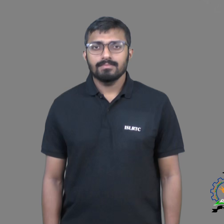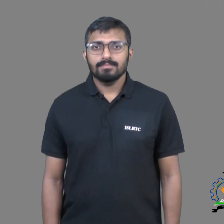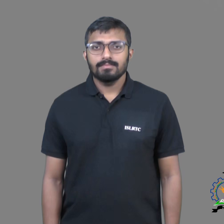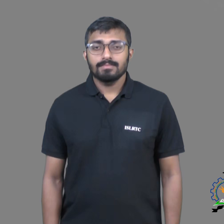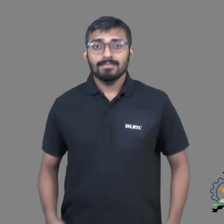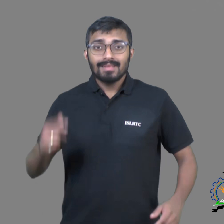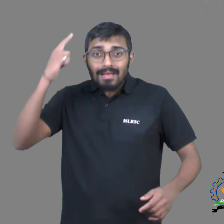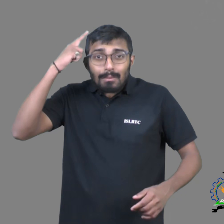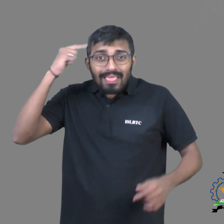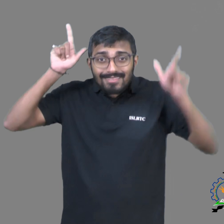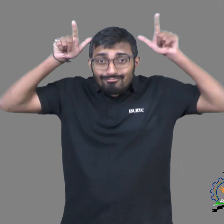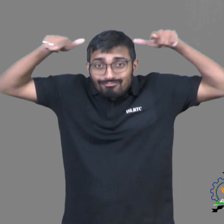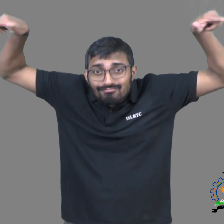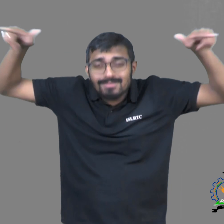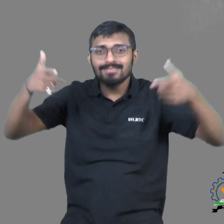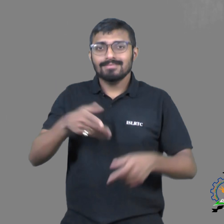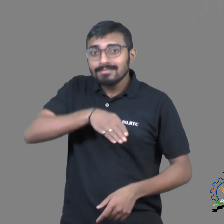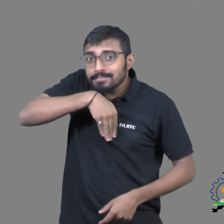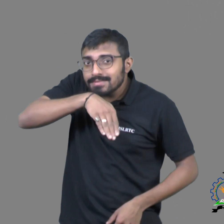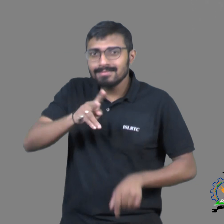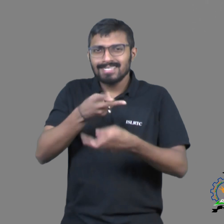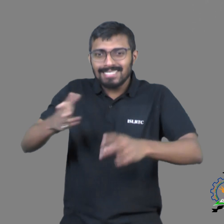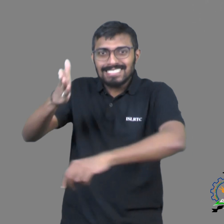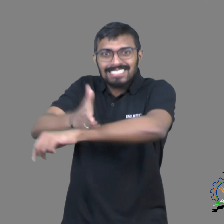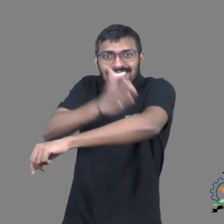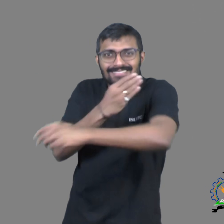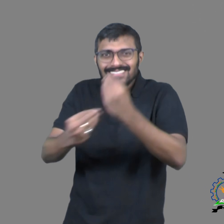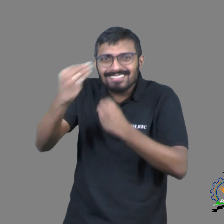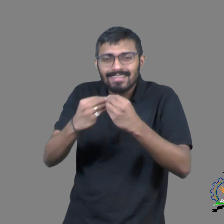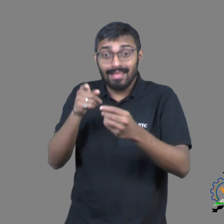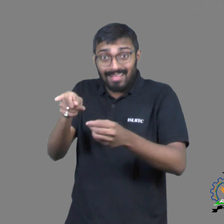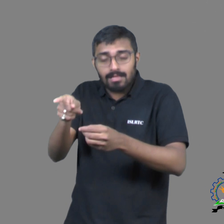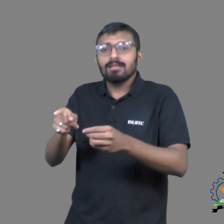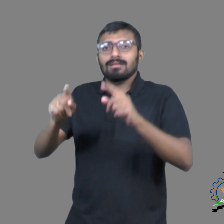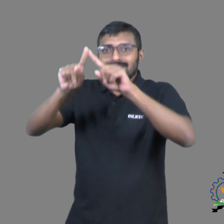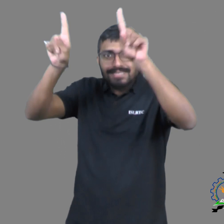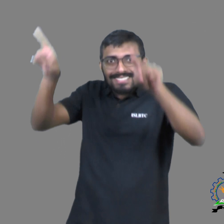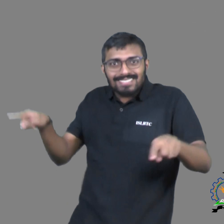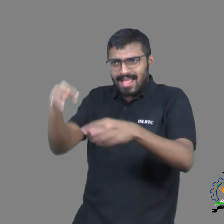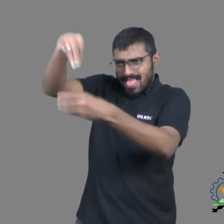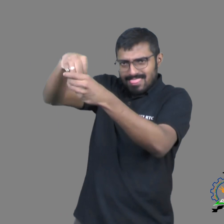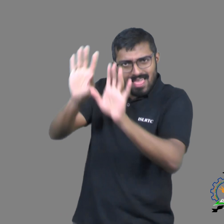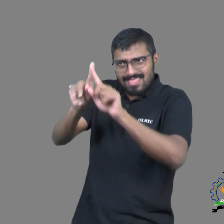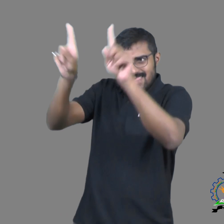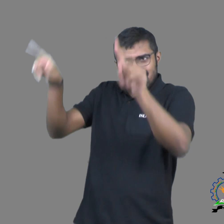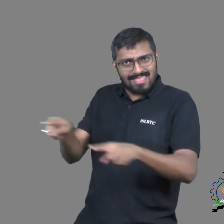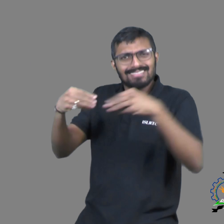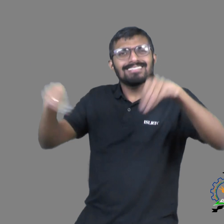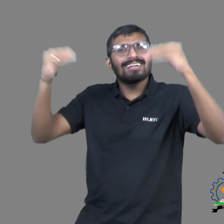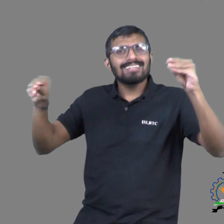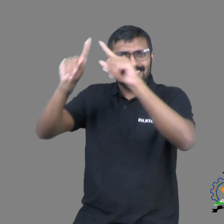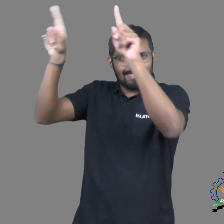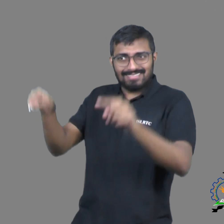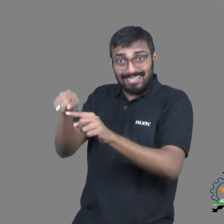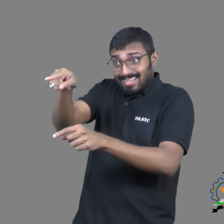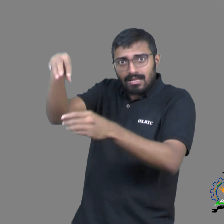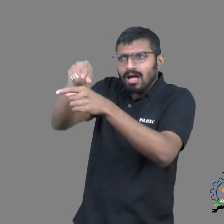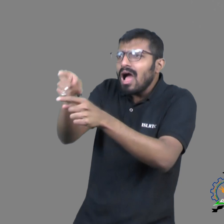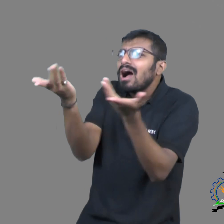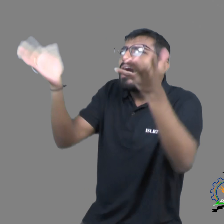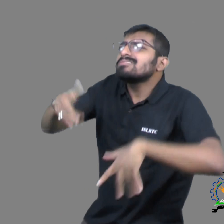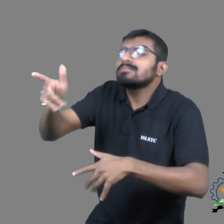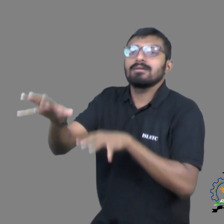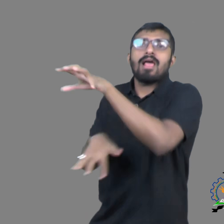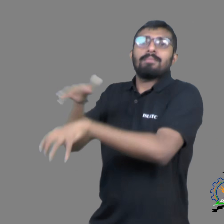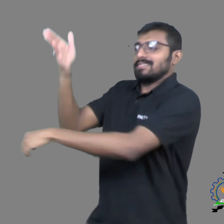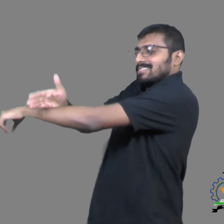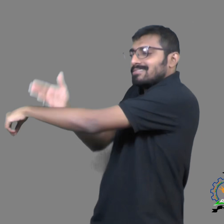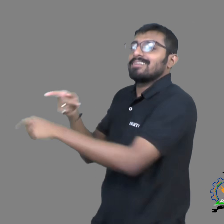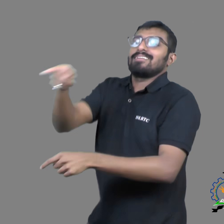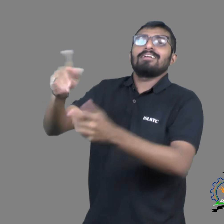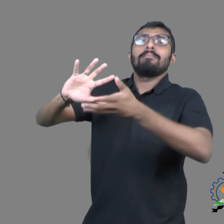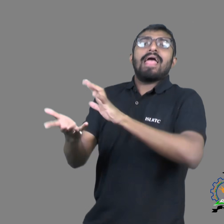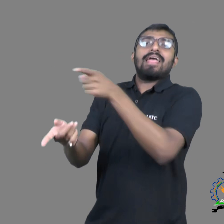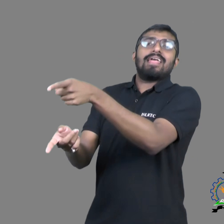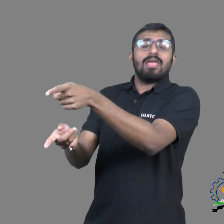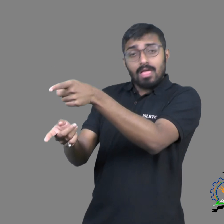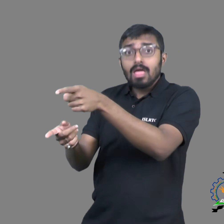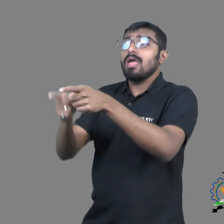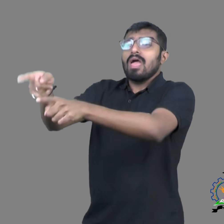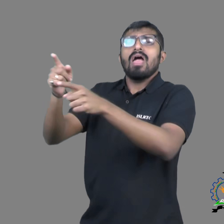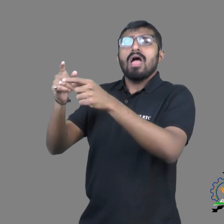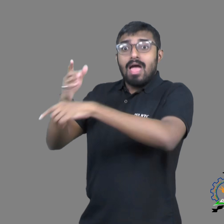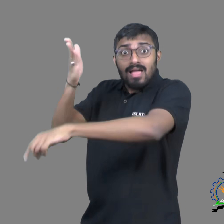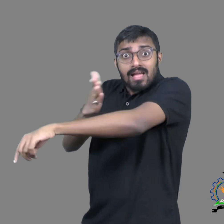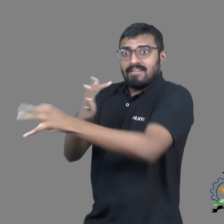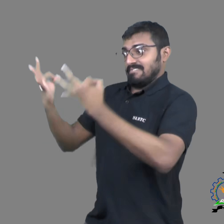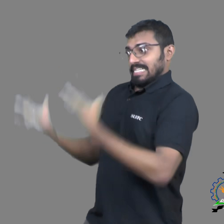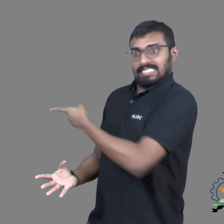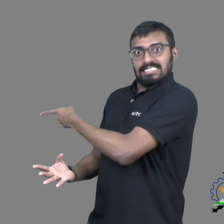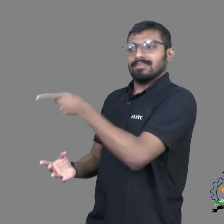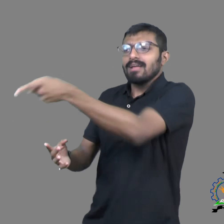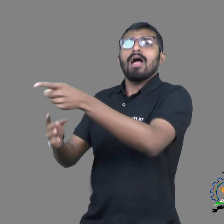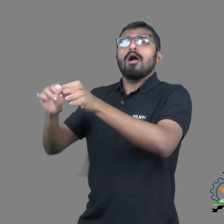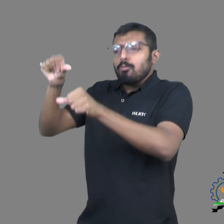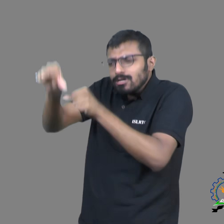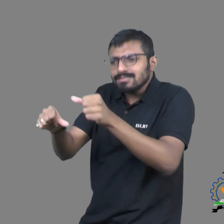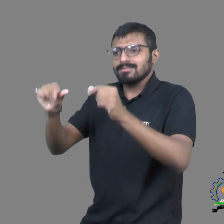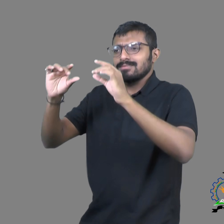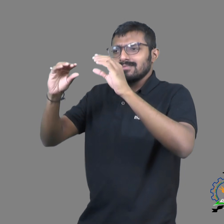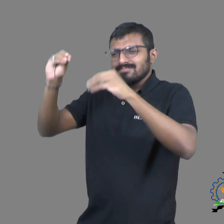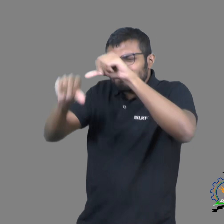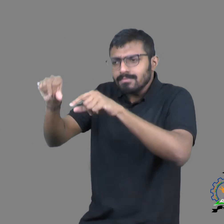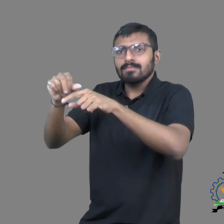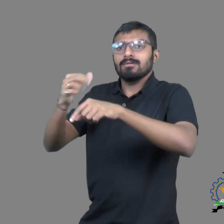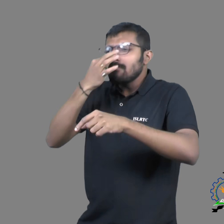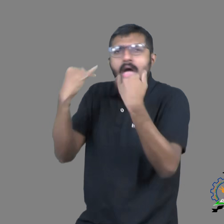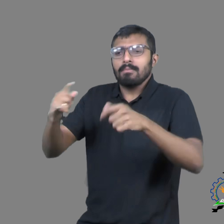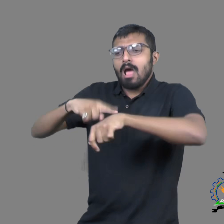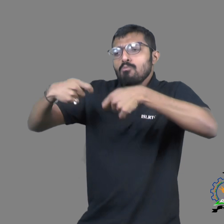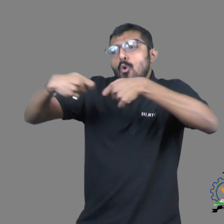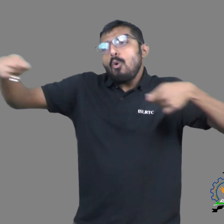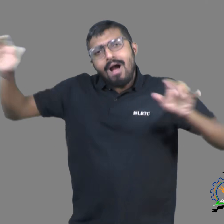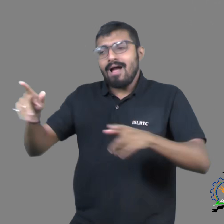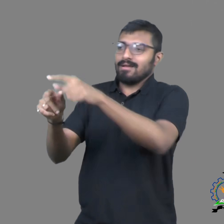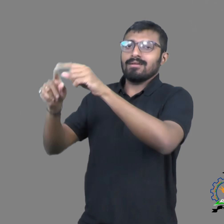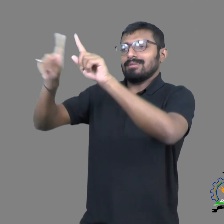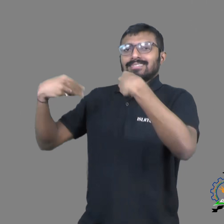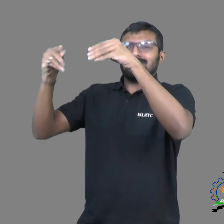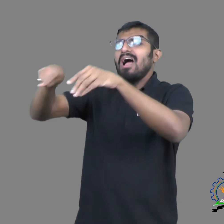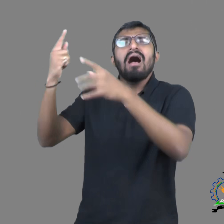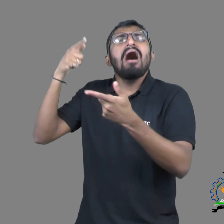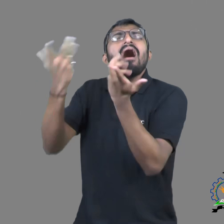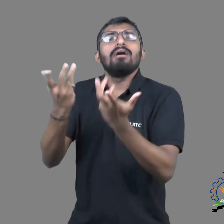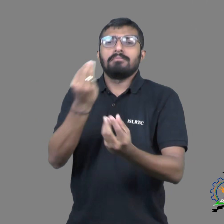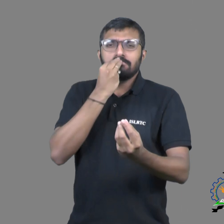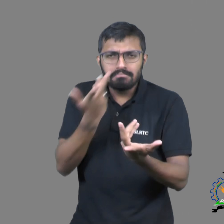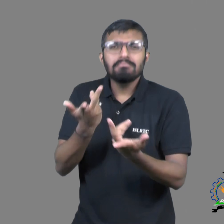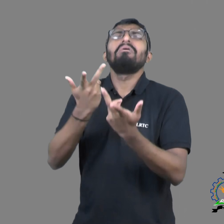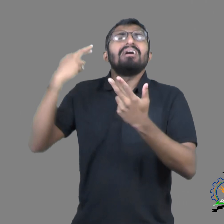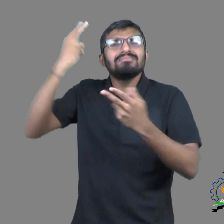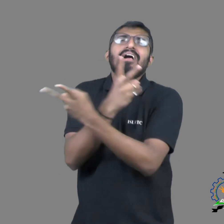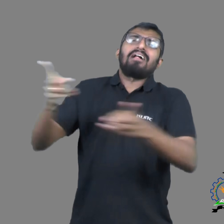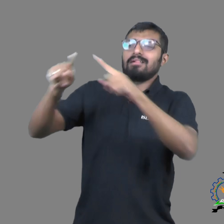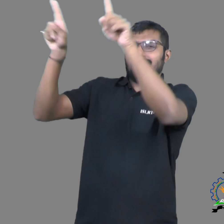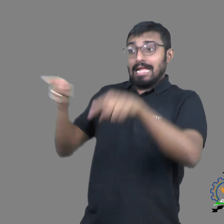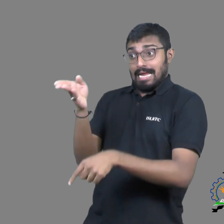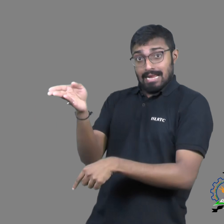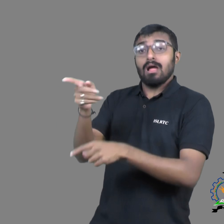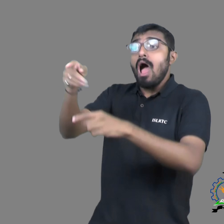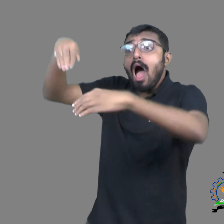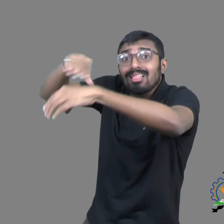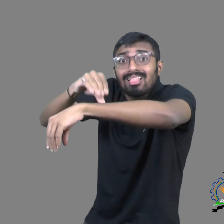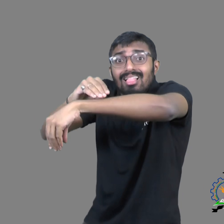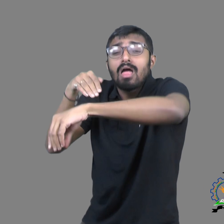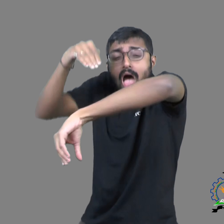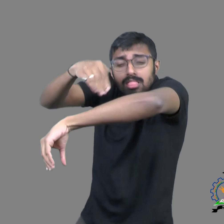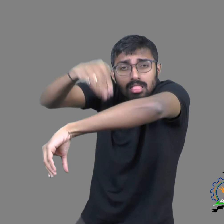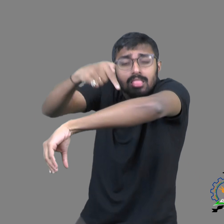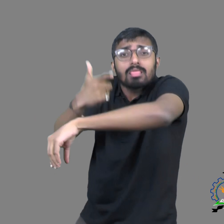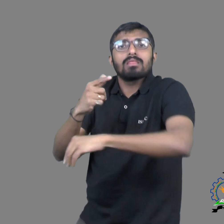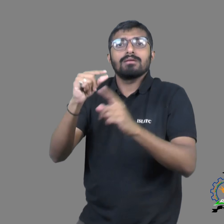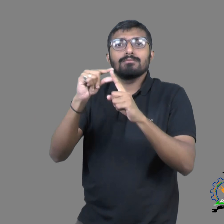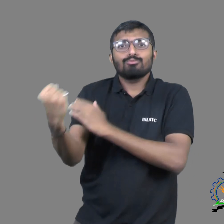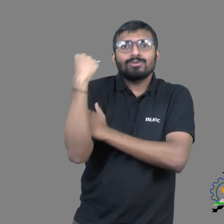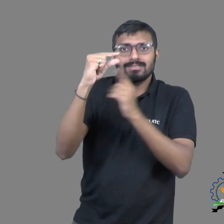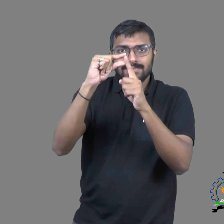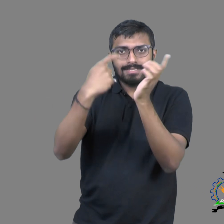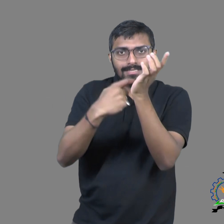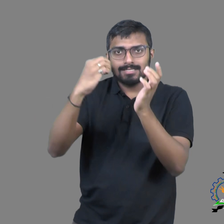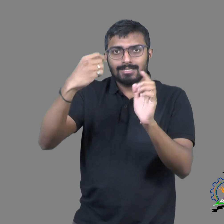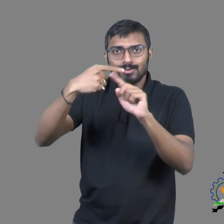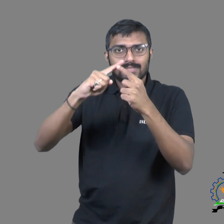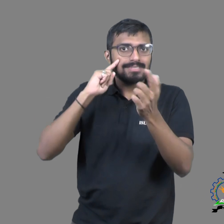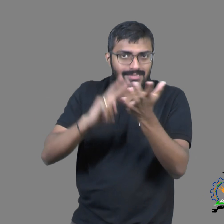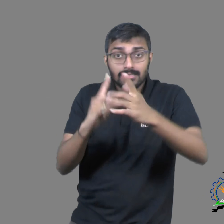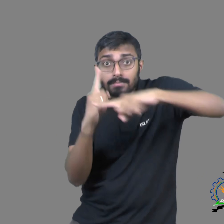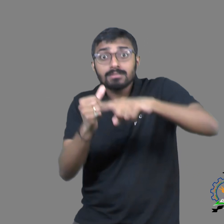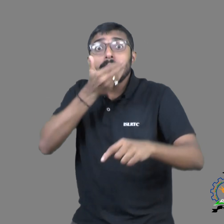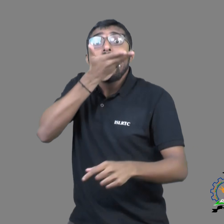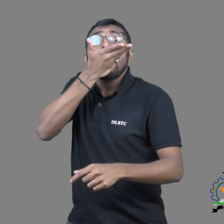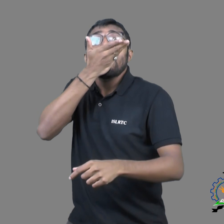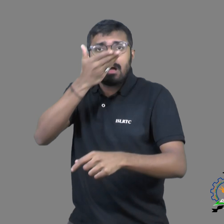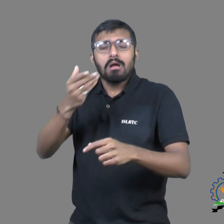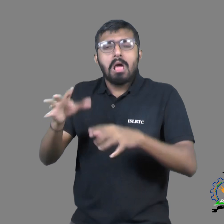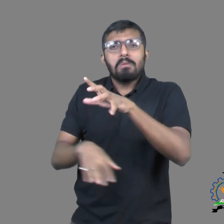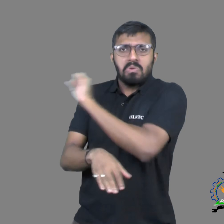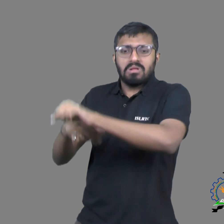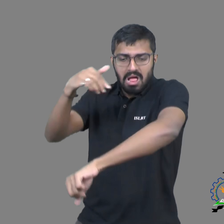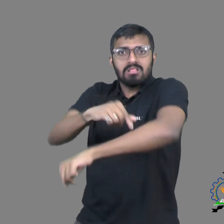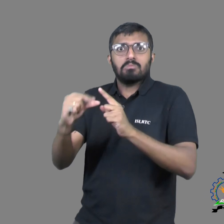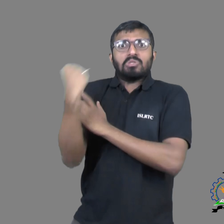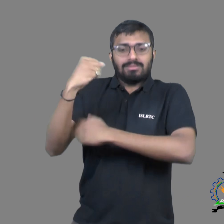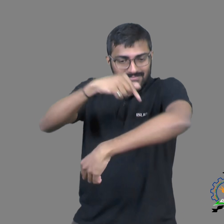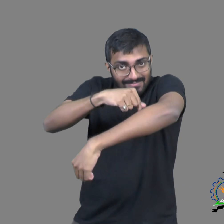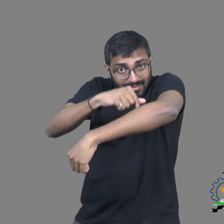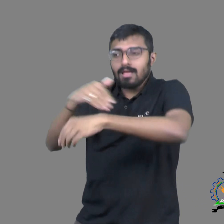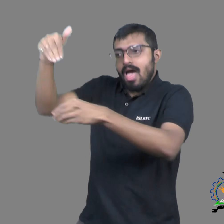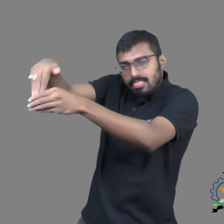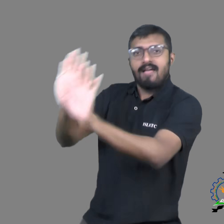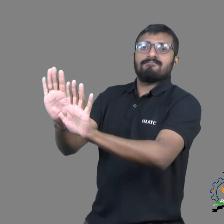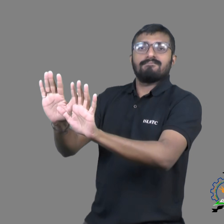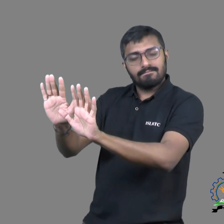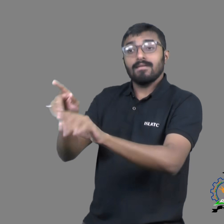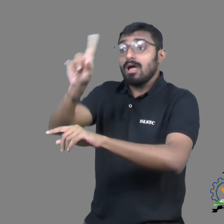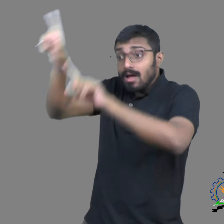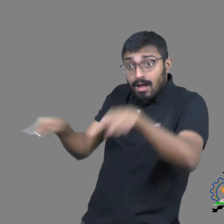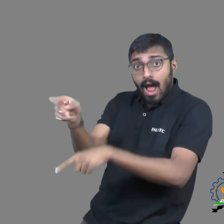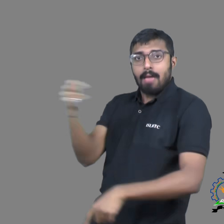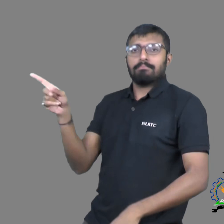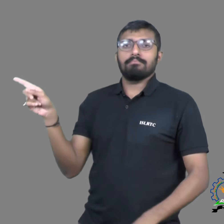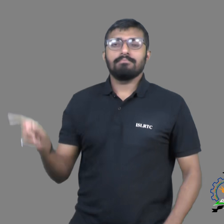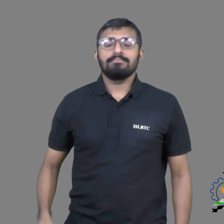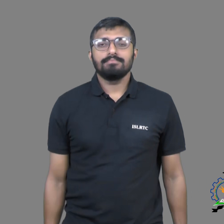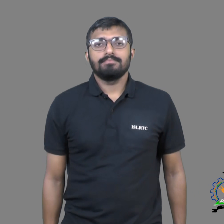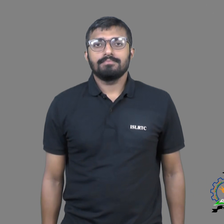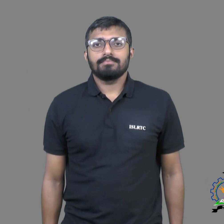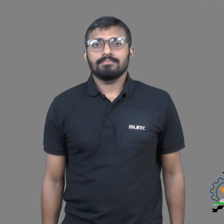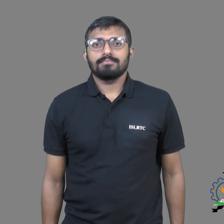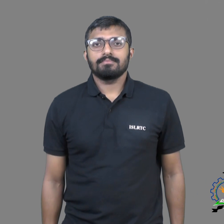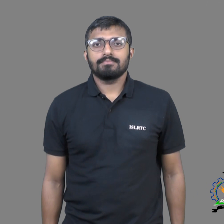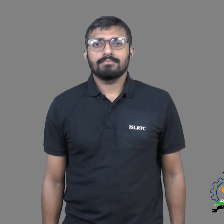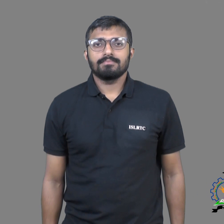Meat Product